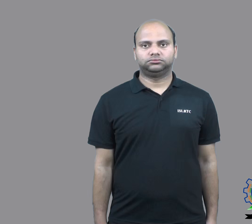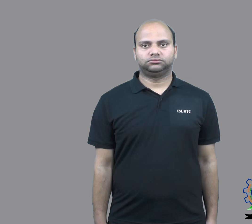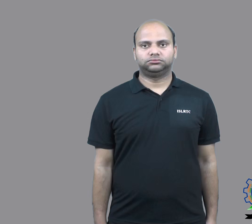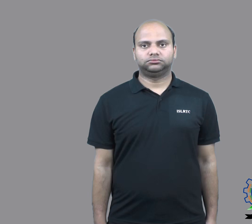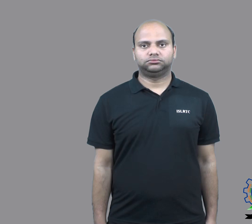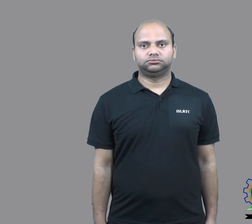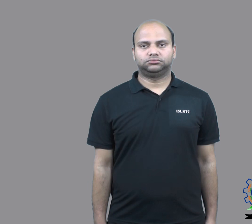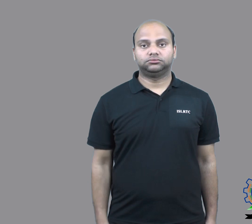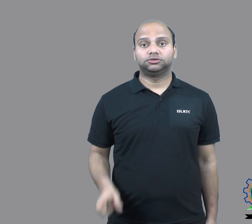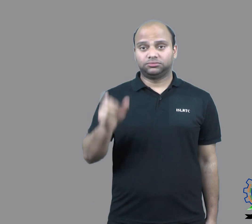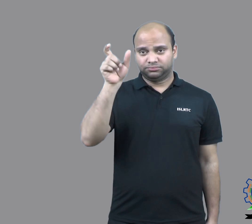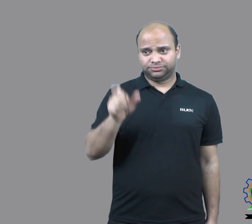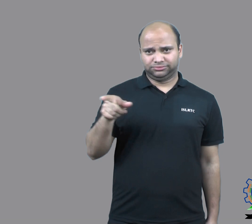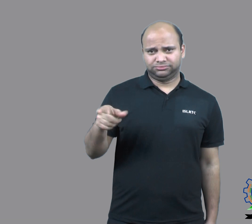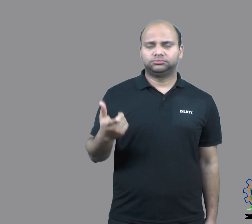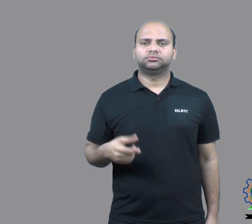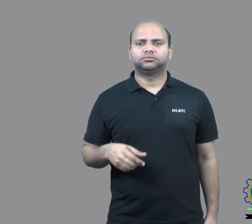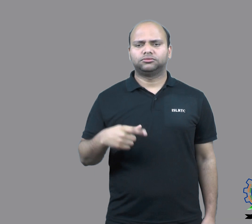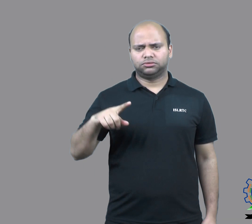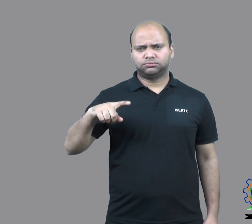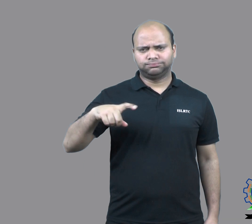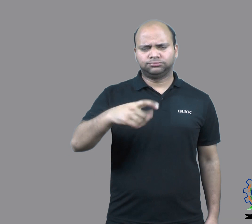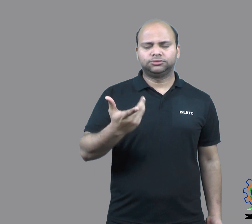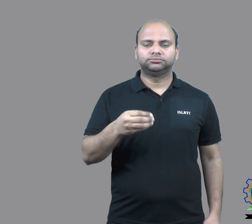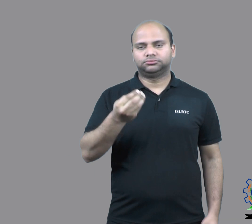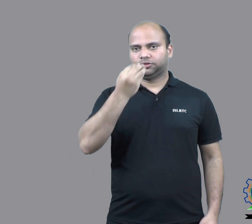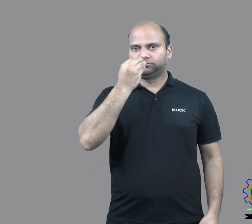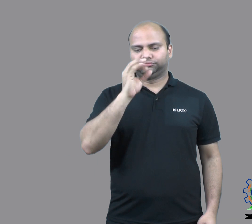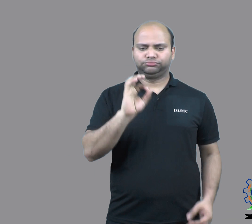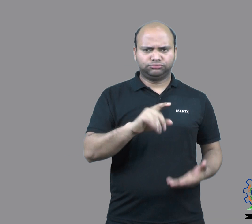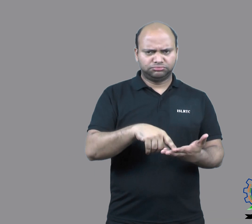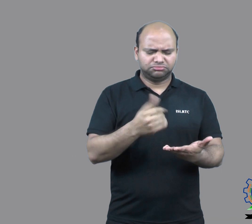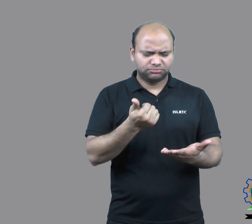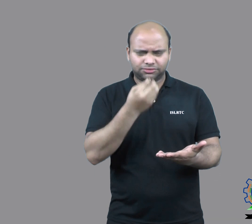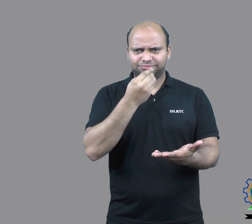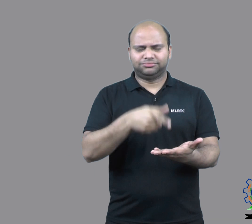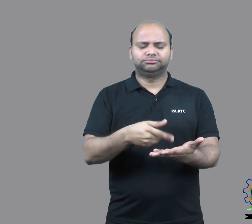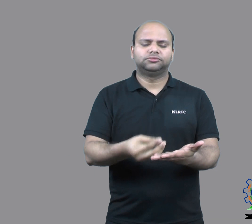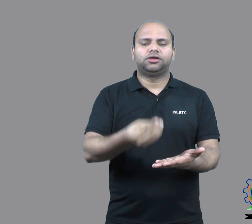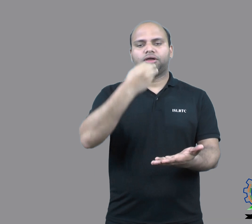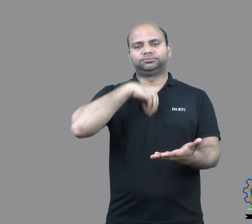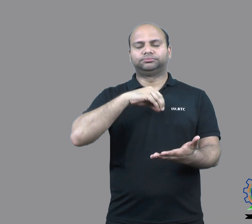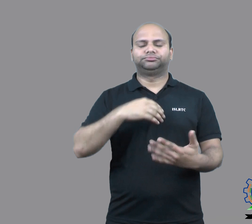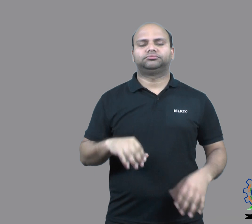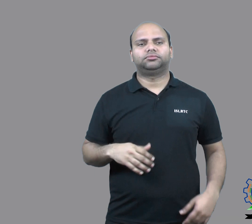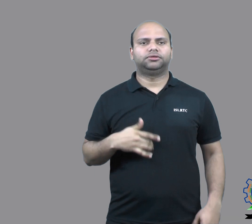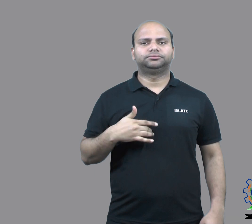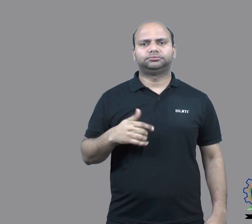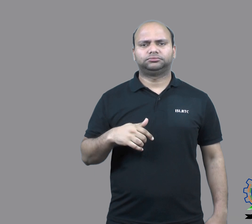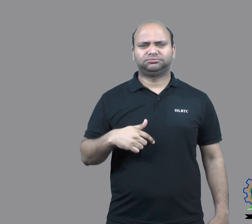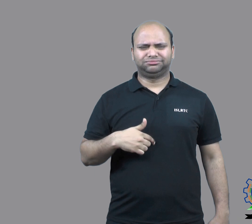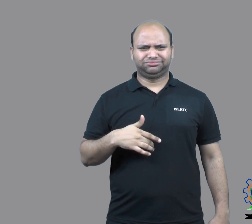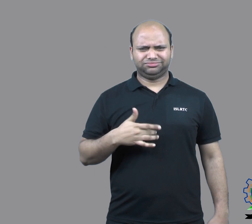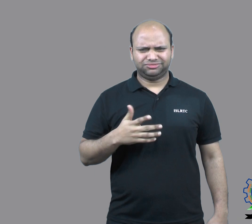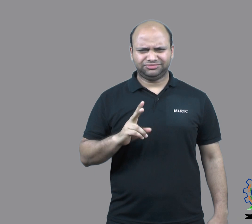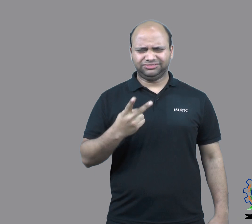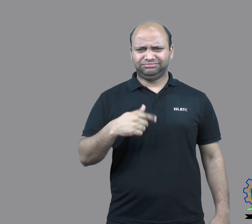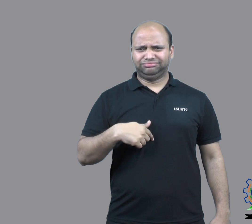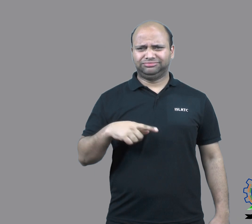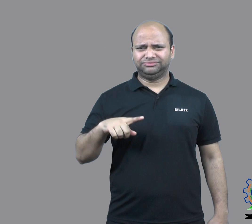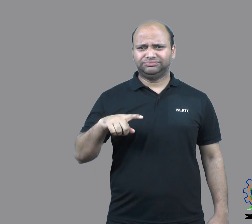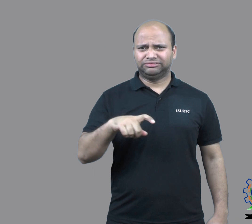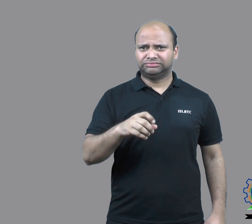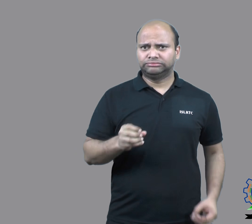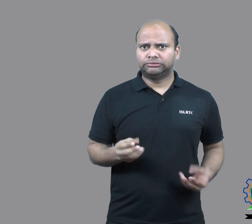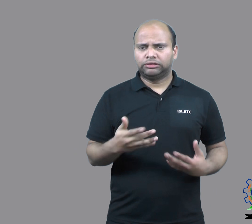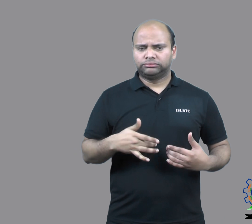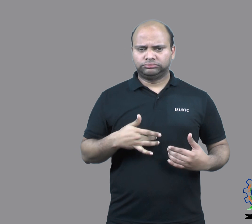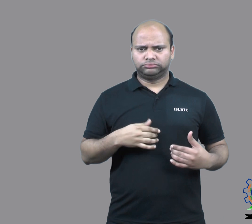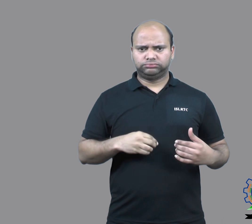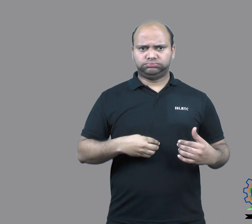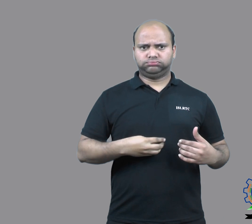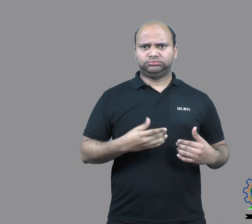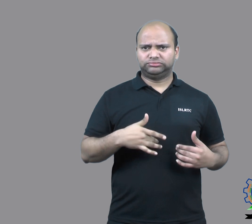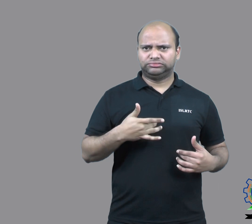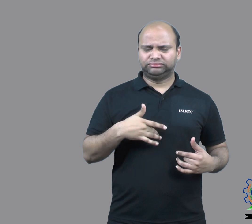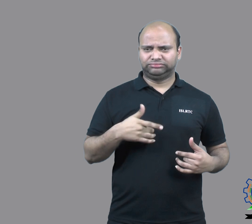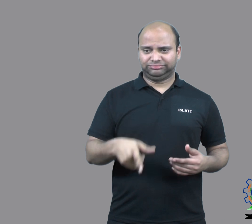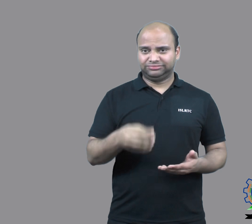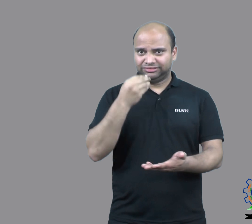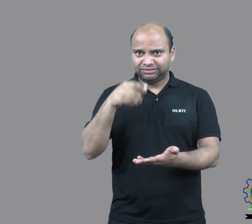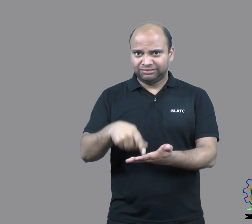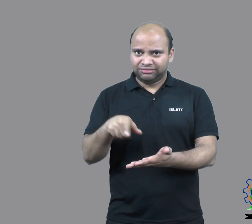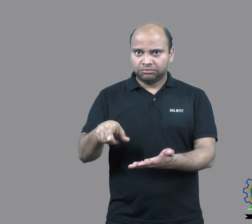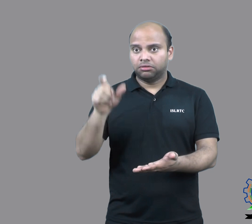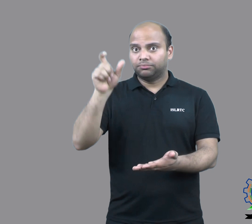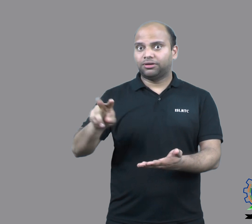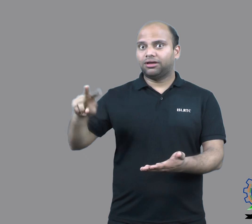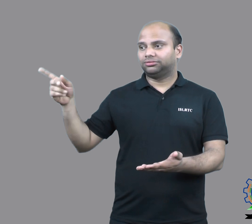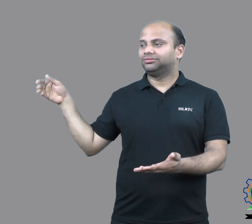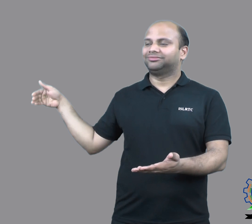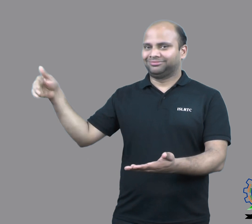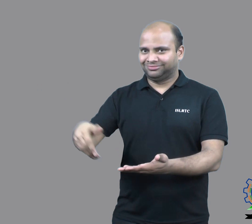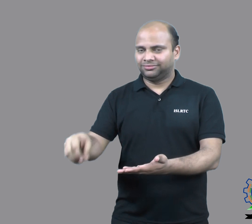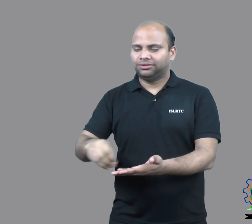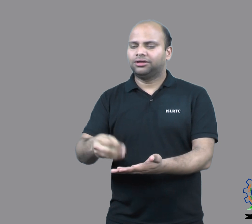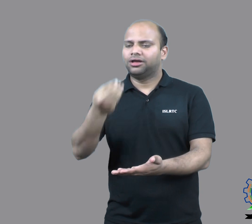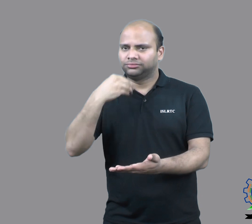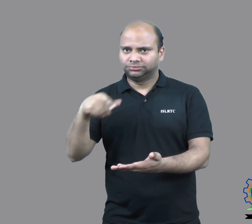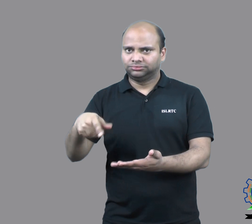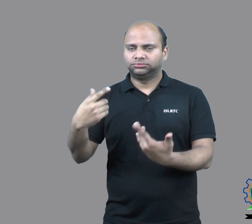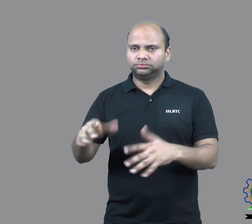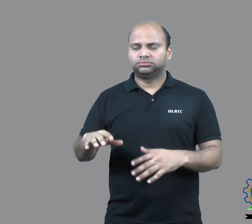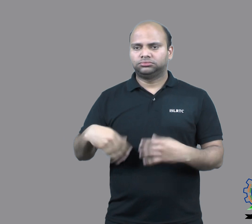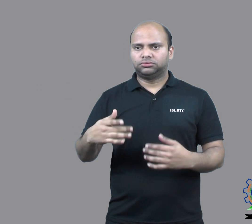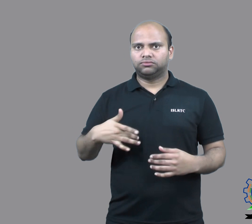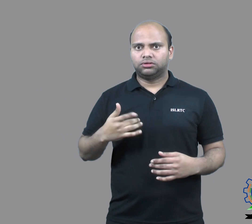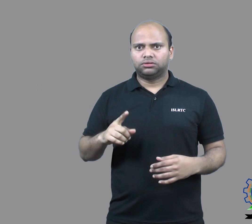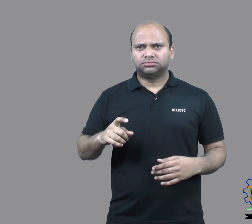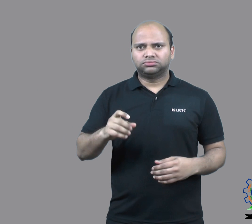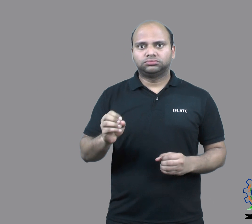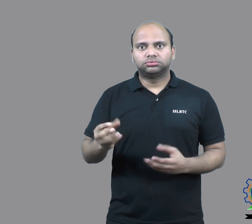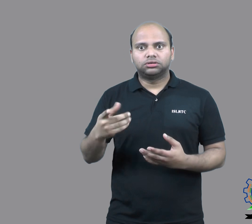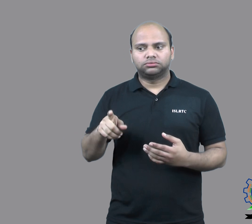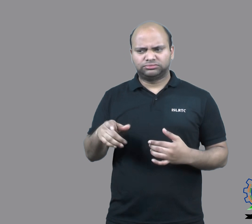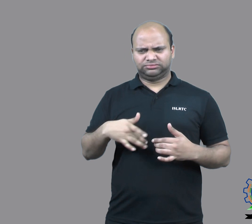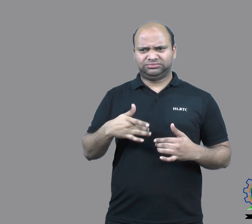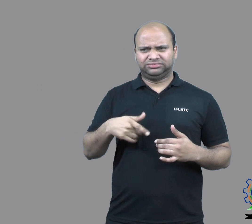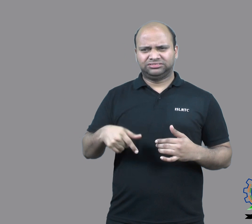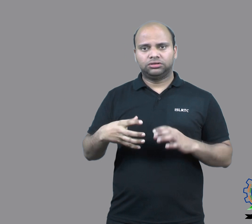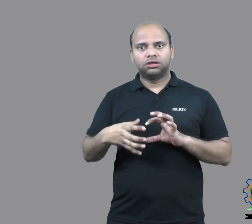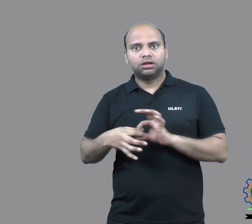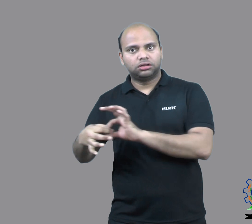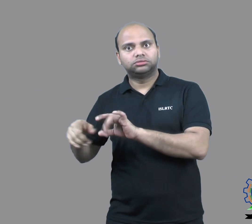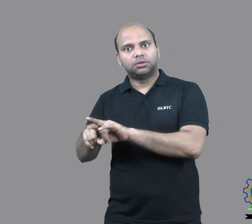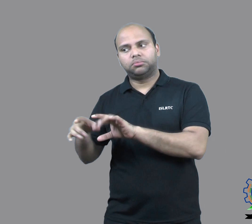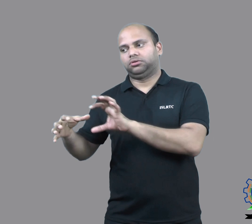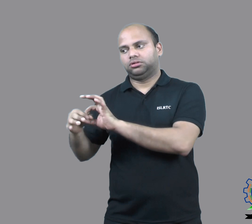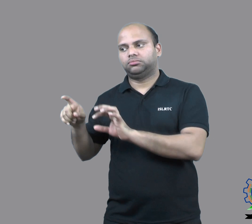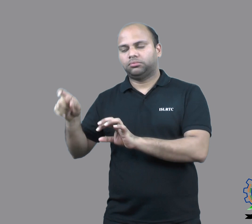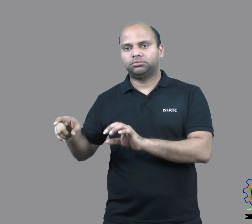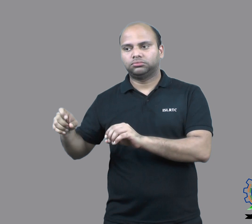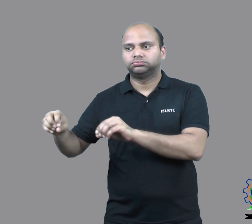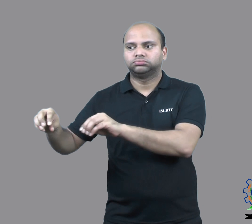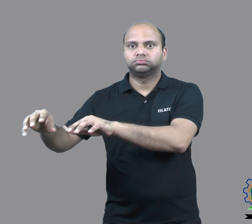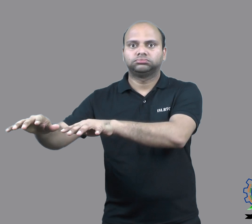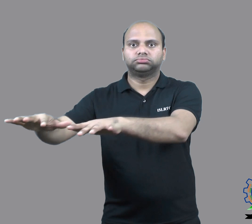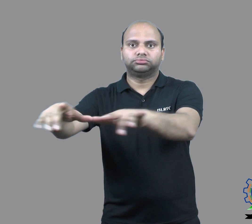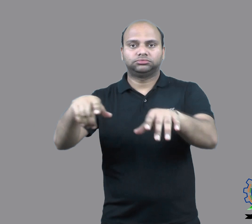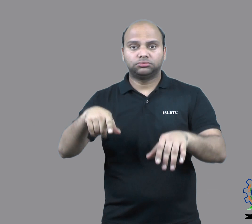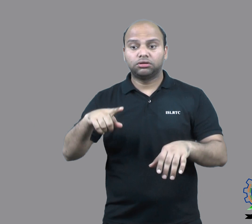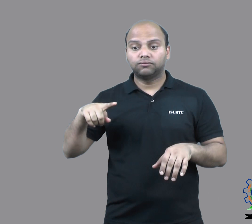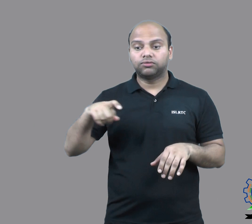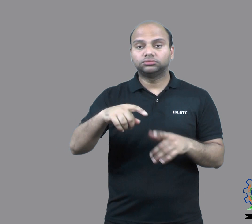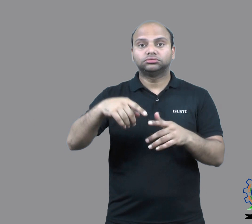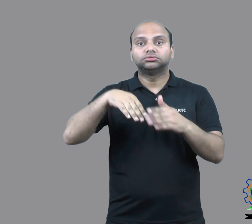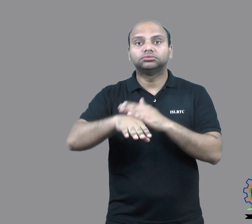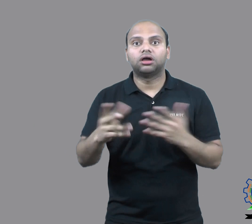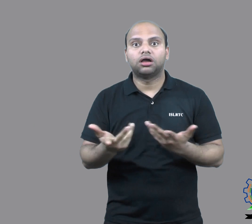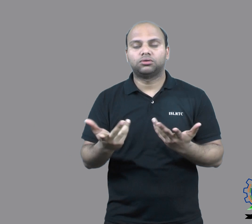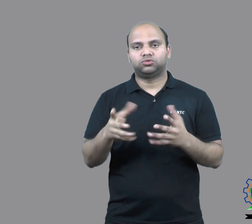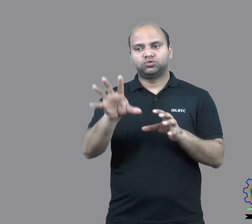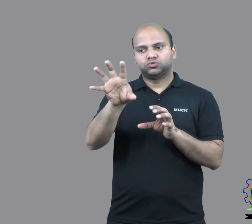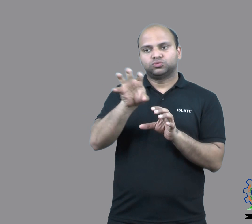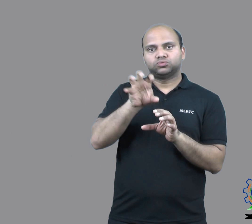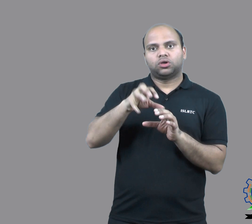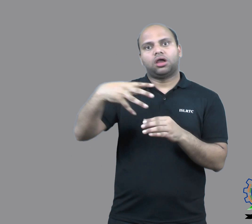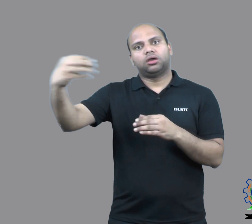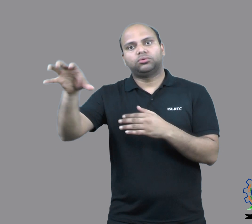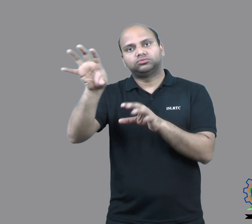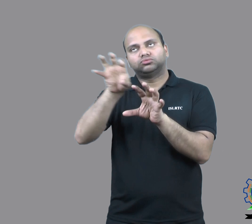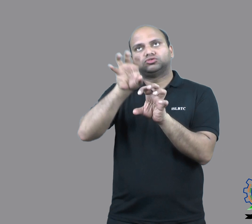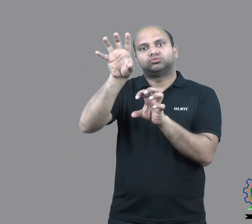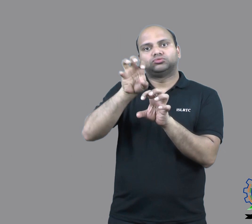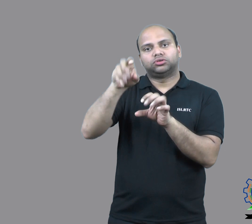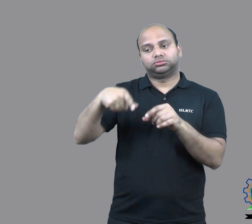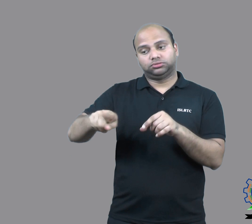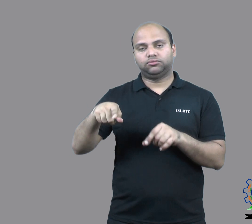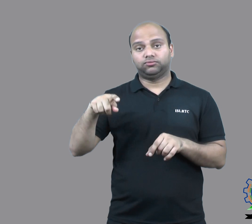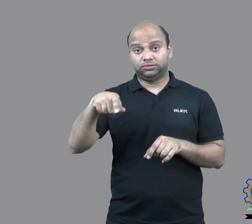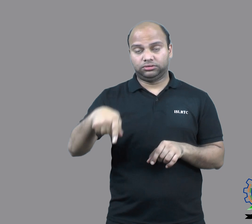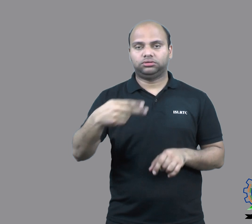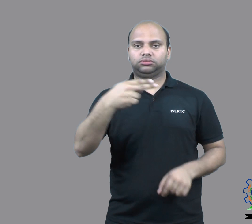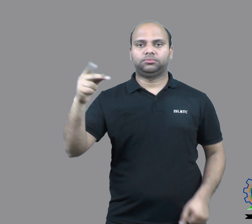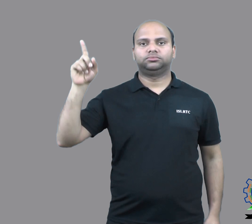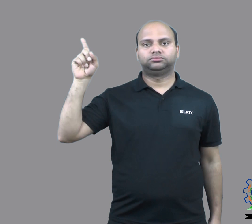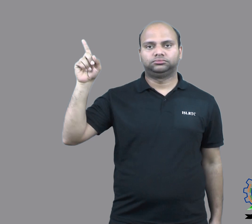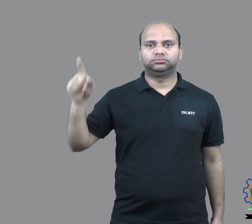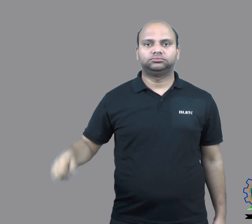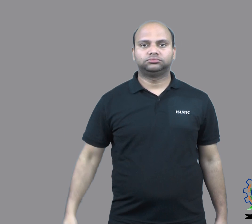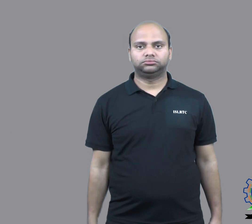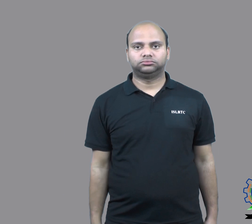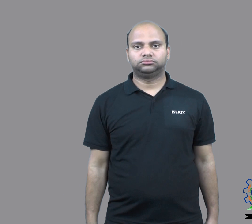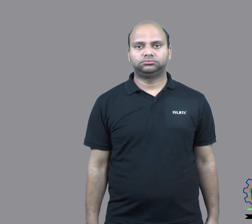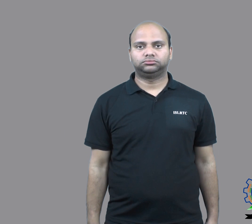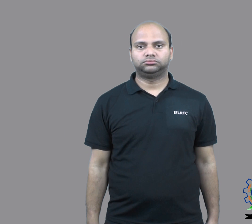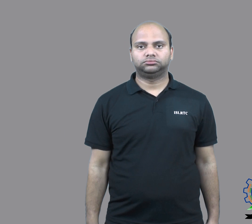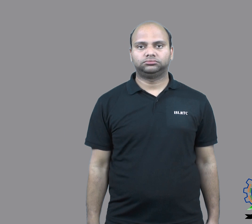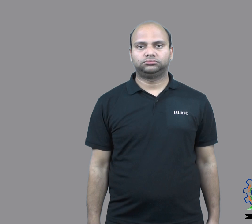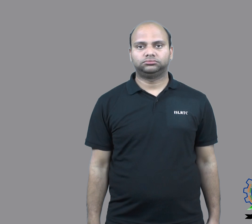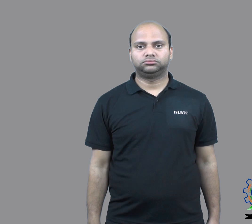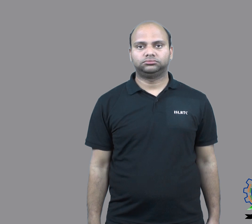Ascariasis